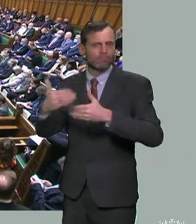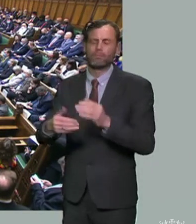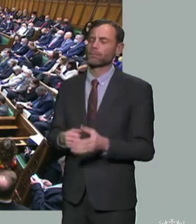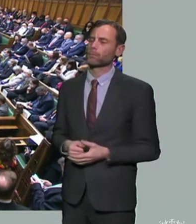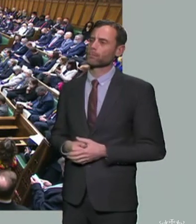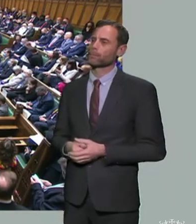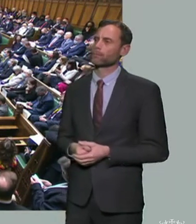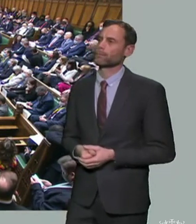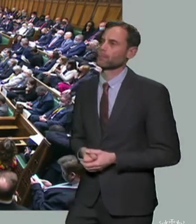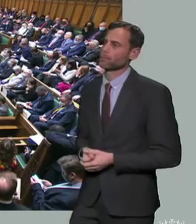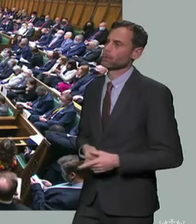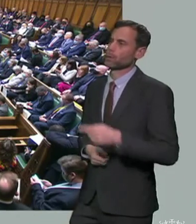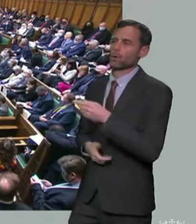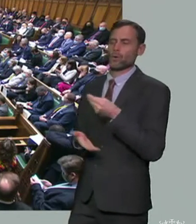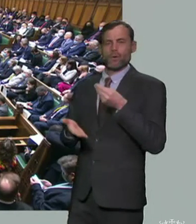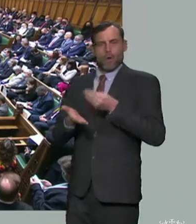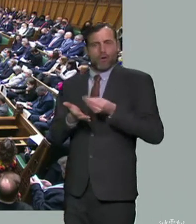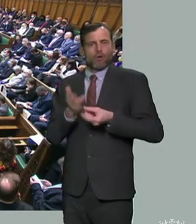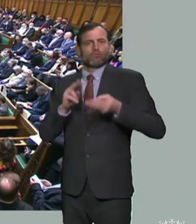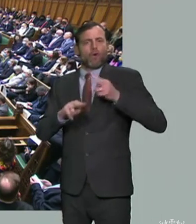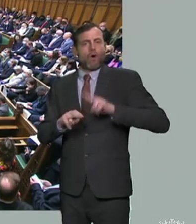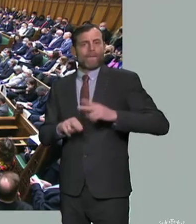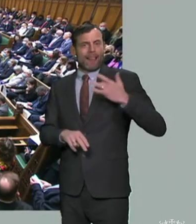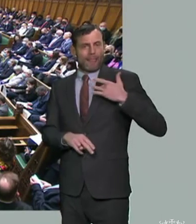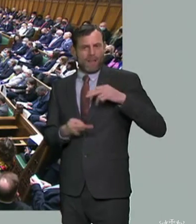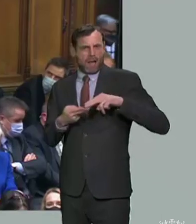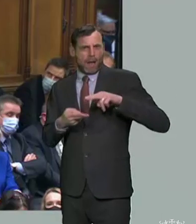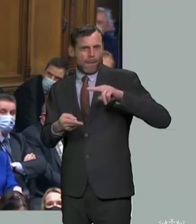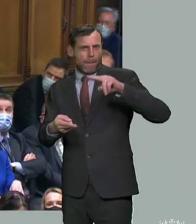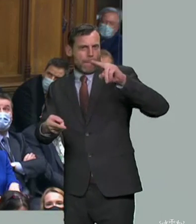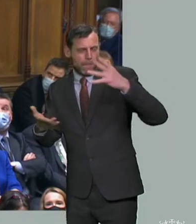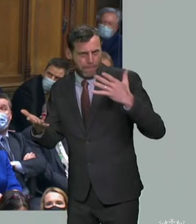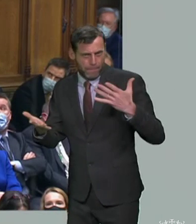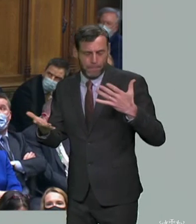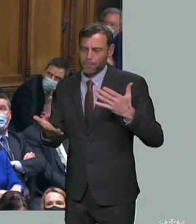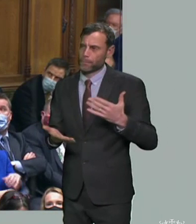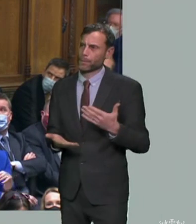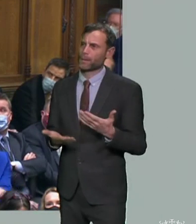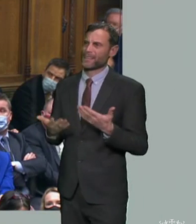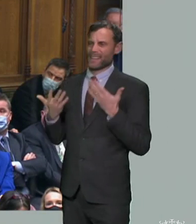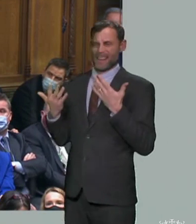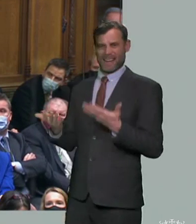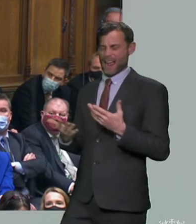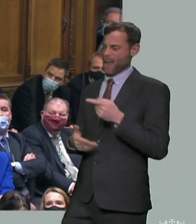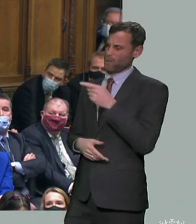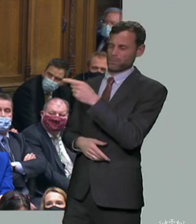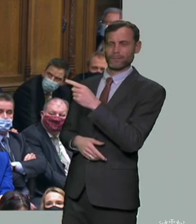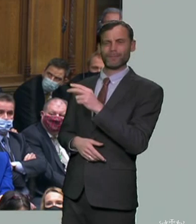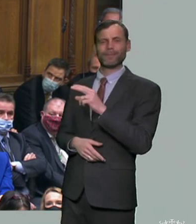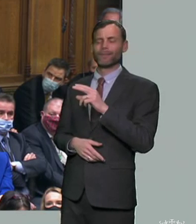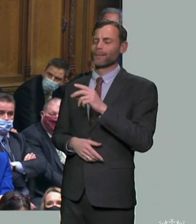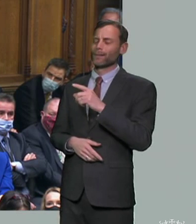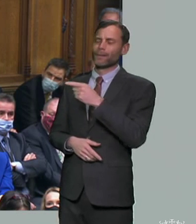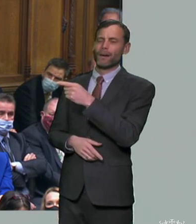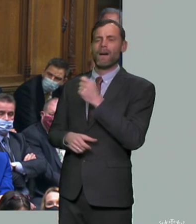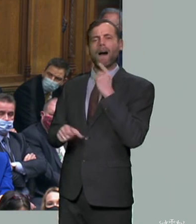As the cost of living crisis deepens, this Government’s priorities get ever more remote from my constituents.